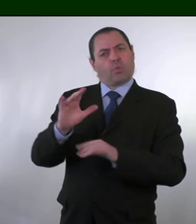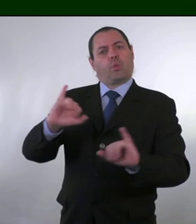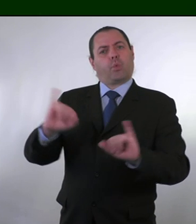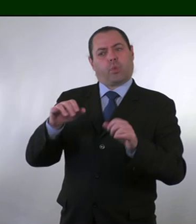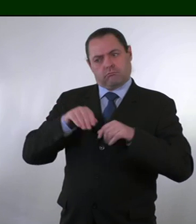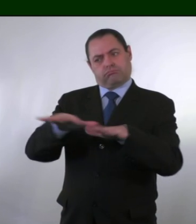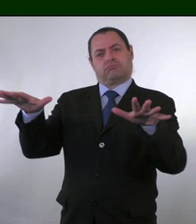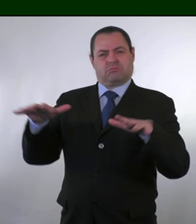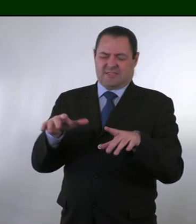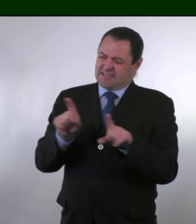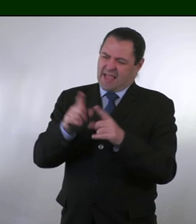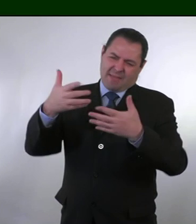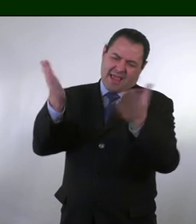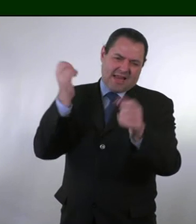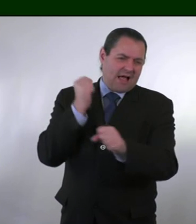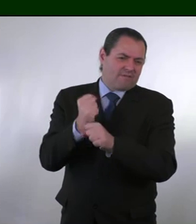Any Government would do the same.